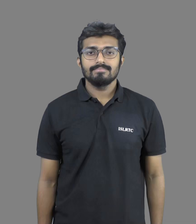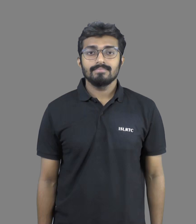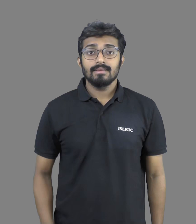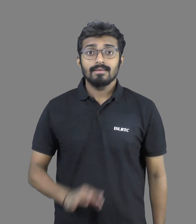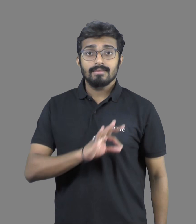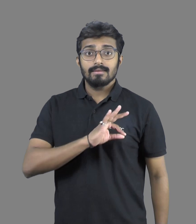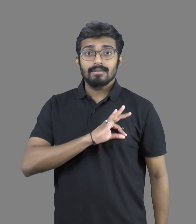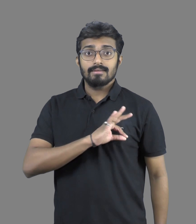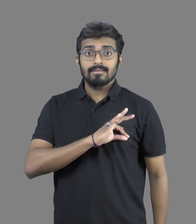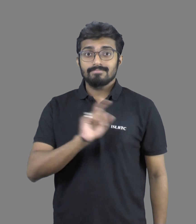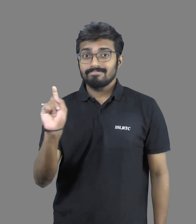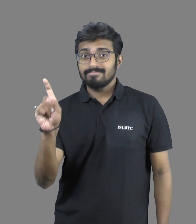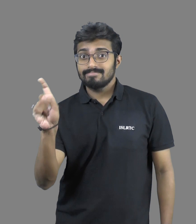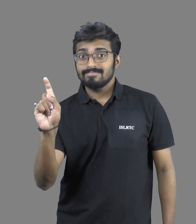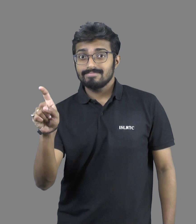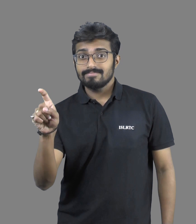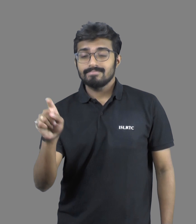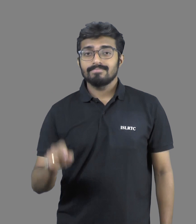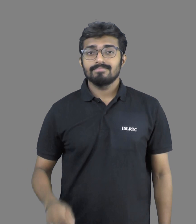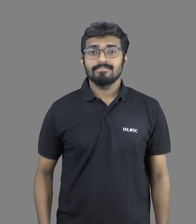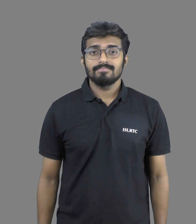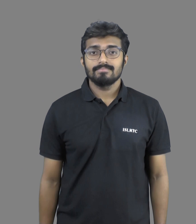Like (Social Media)